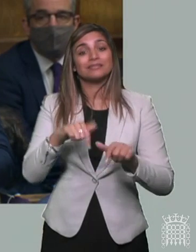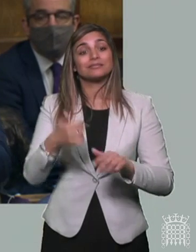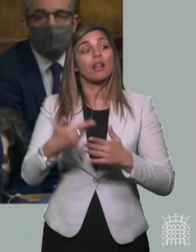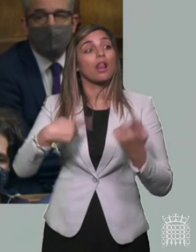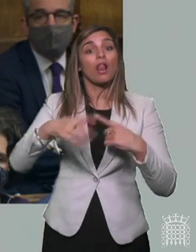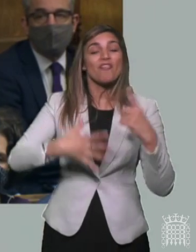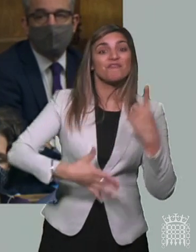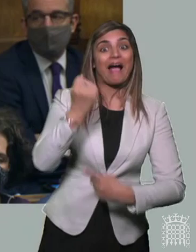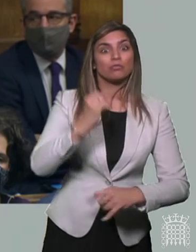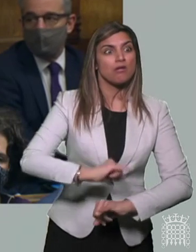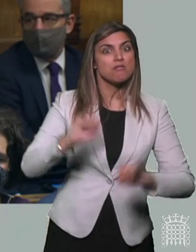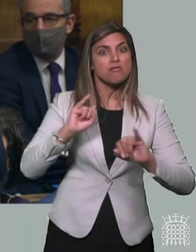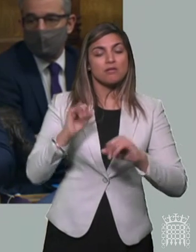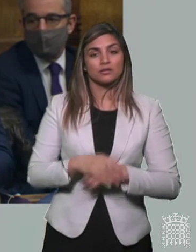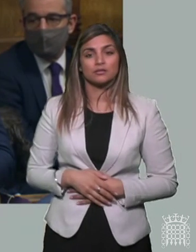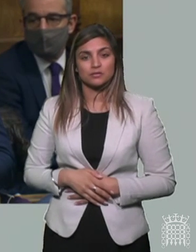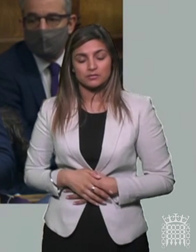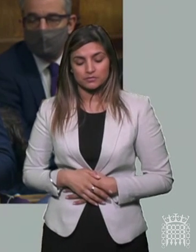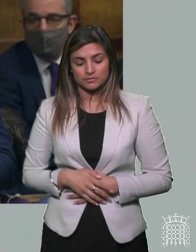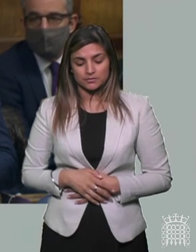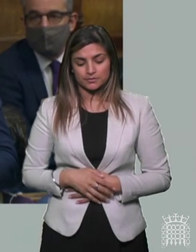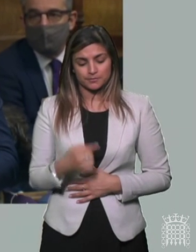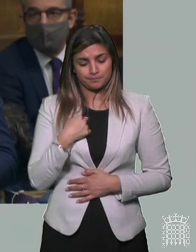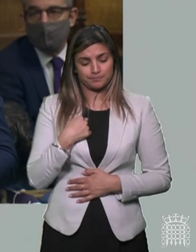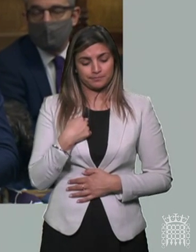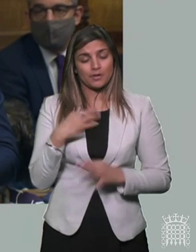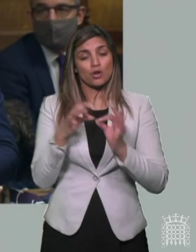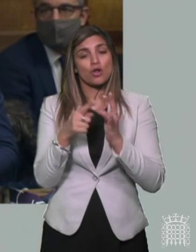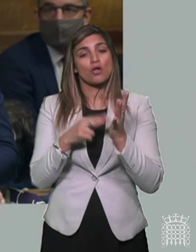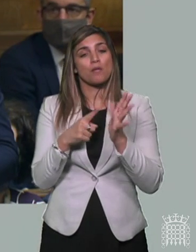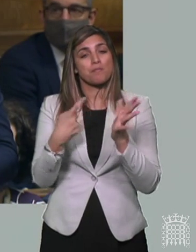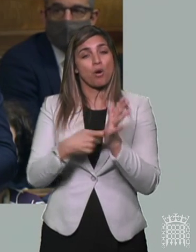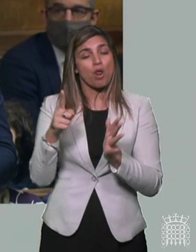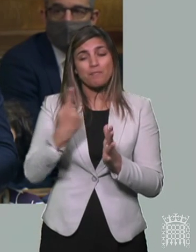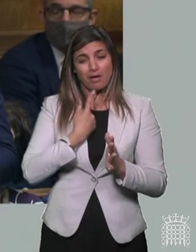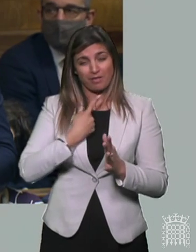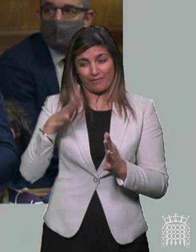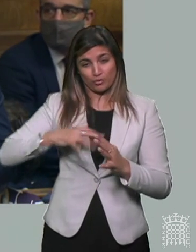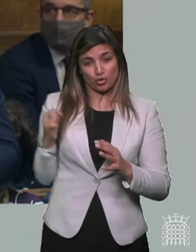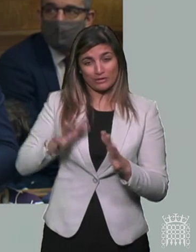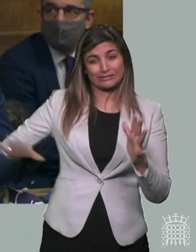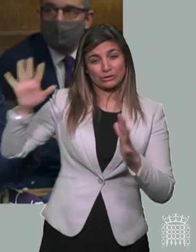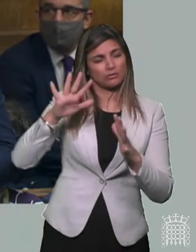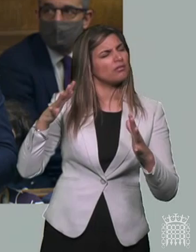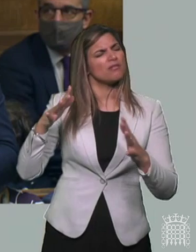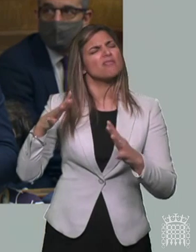My constituents in North Down, and people across the UK, feel betrayed by the Prime Minister.